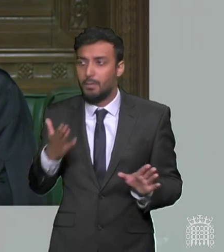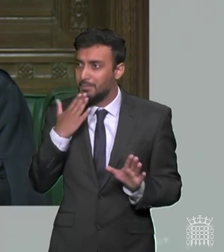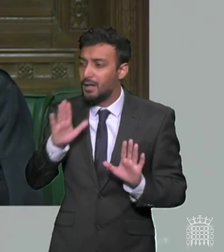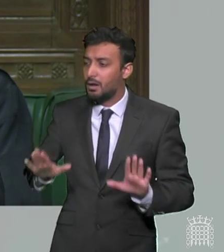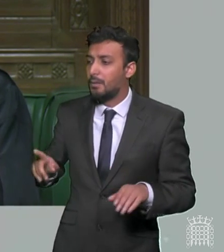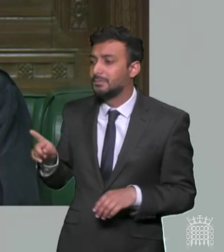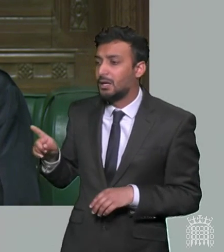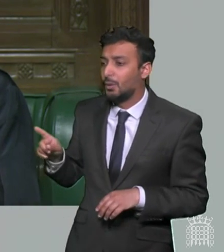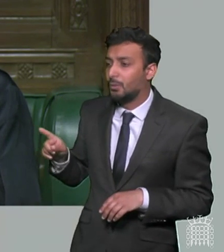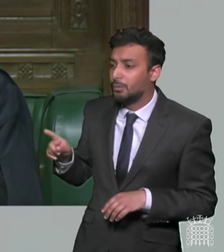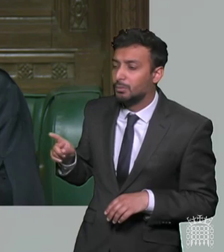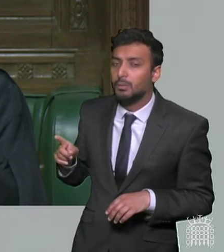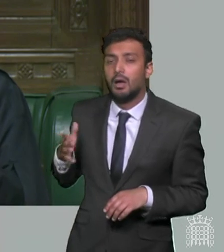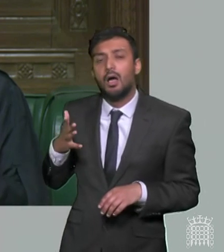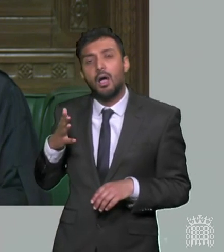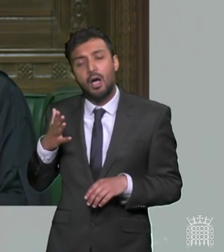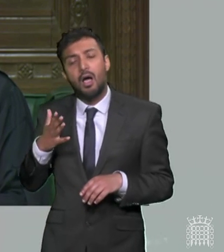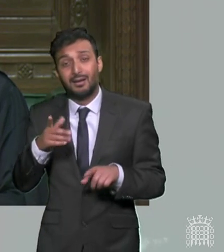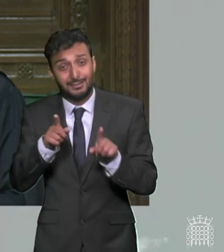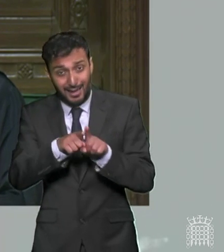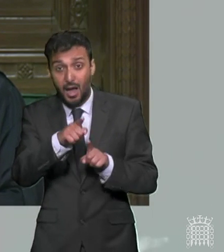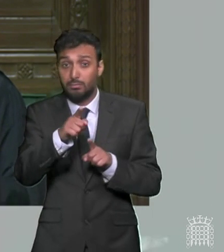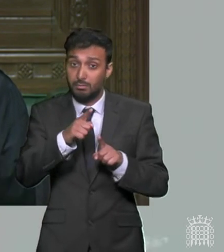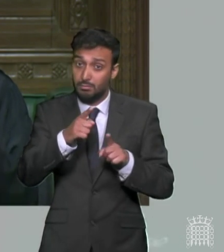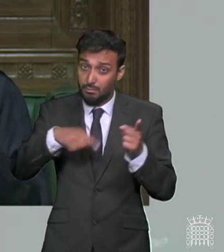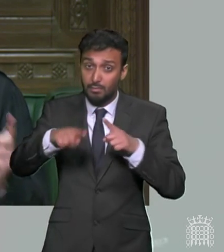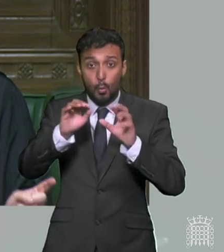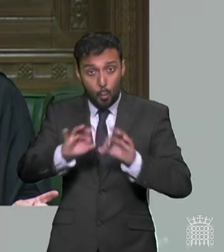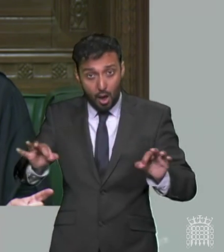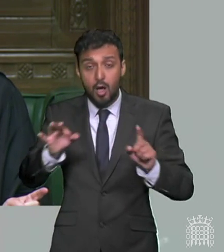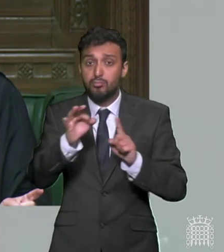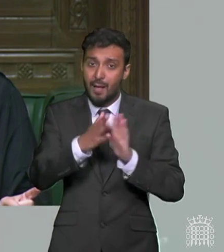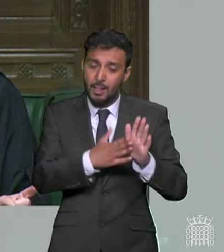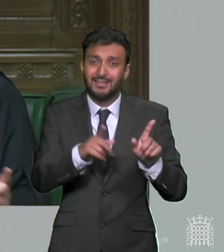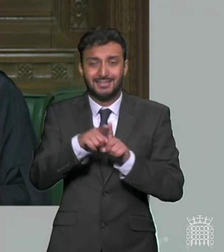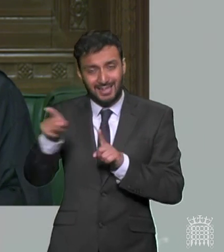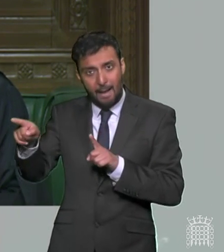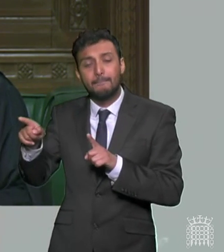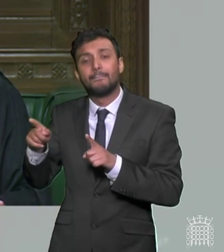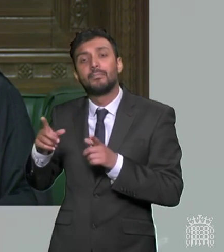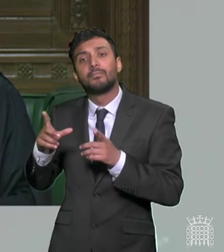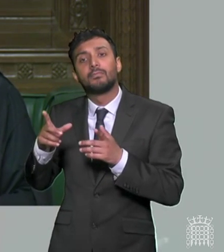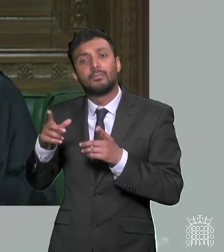Quite rightly, I wanted to hear the Prime Minister; the same goes for the Leader of the Opposition.